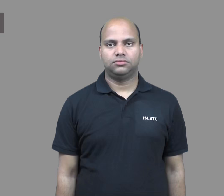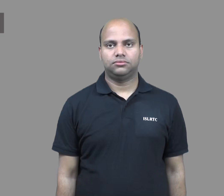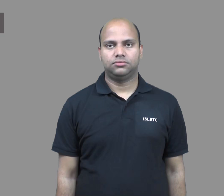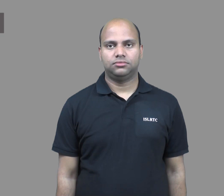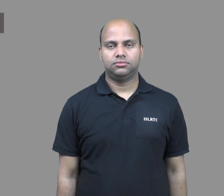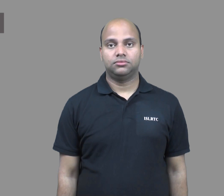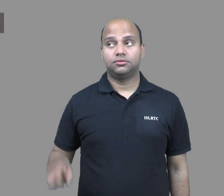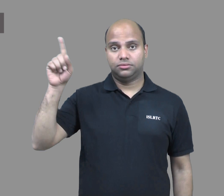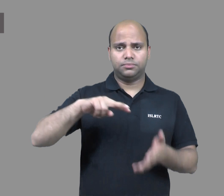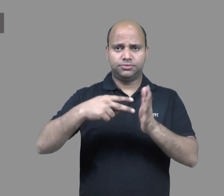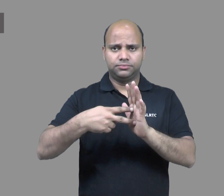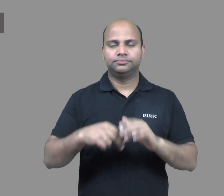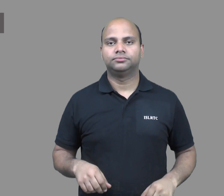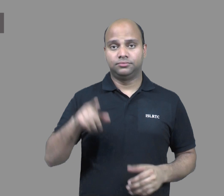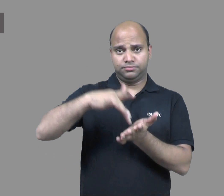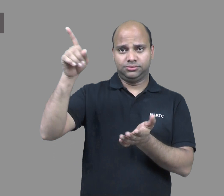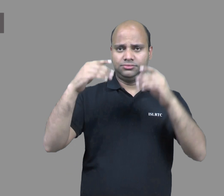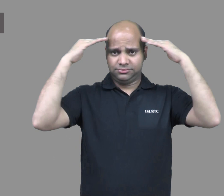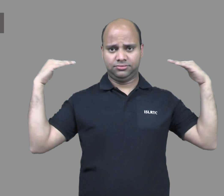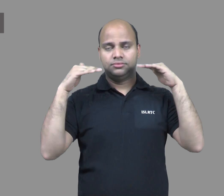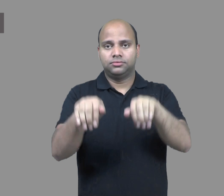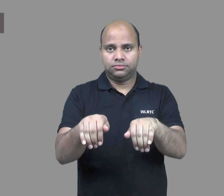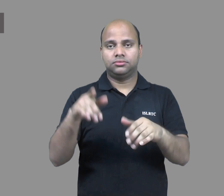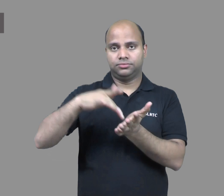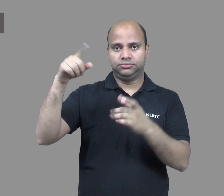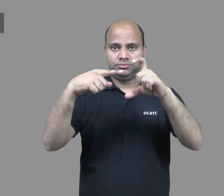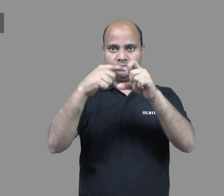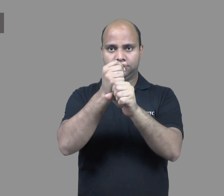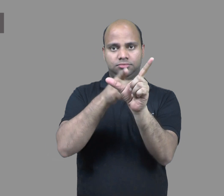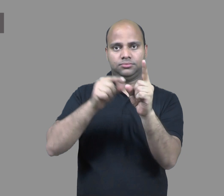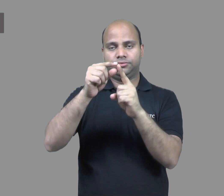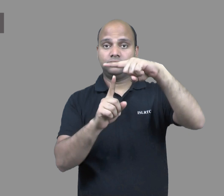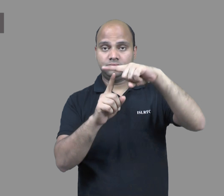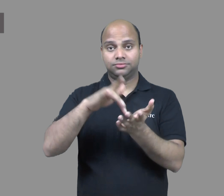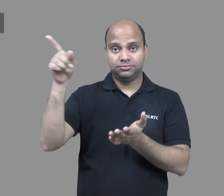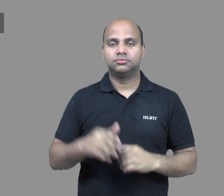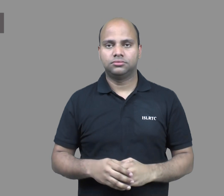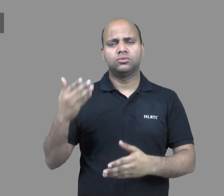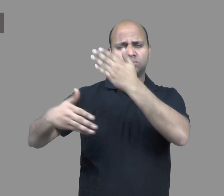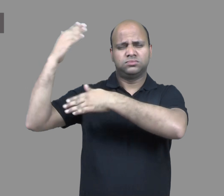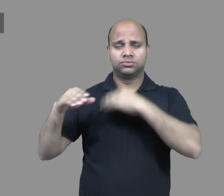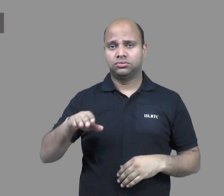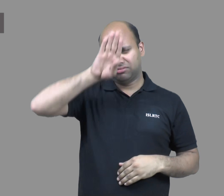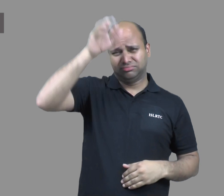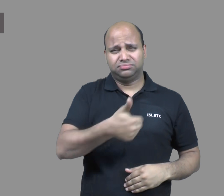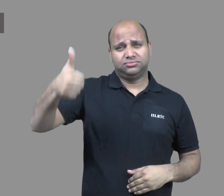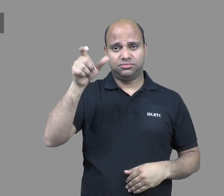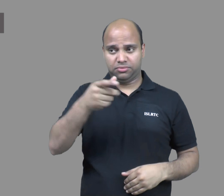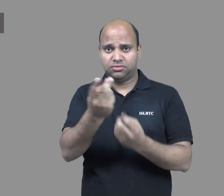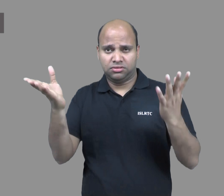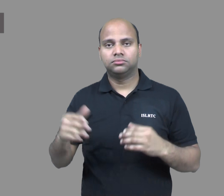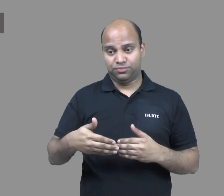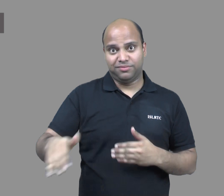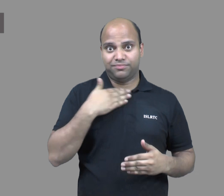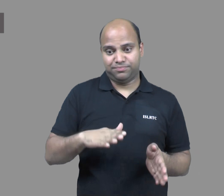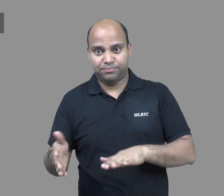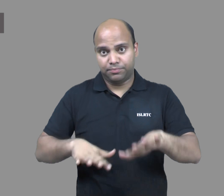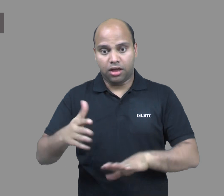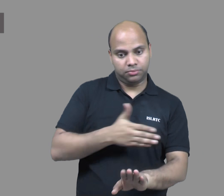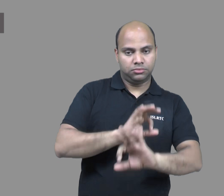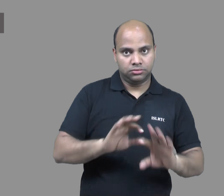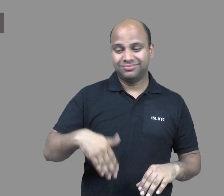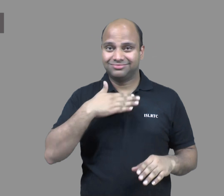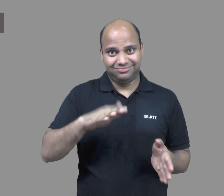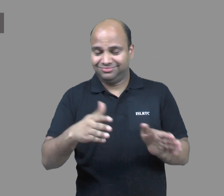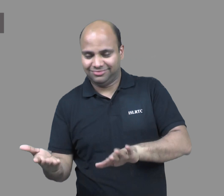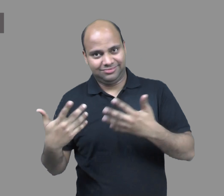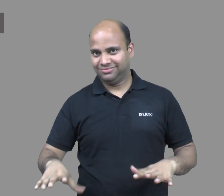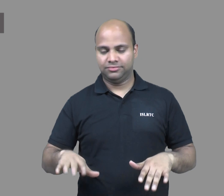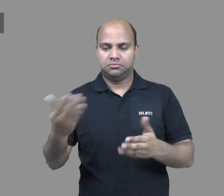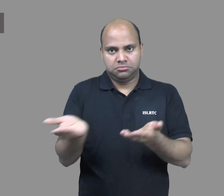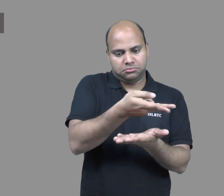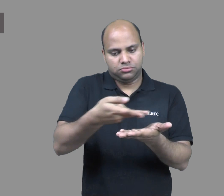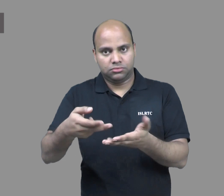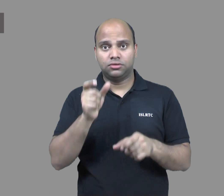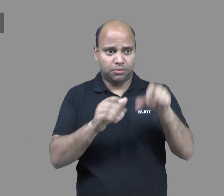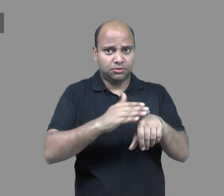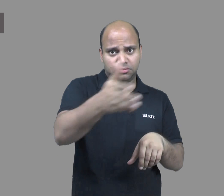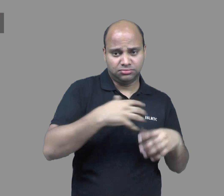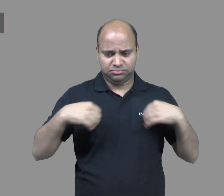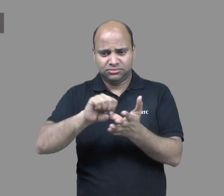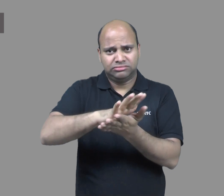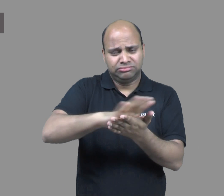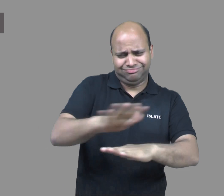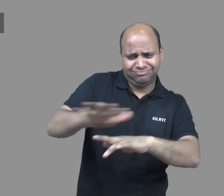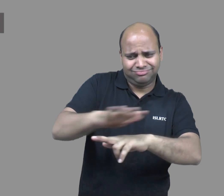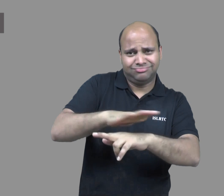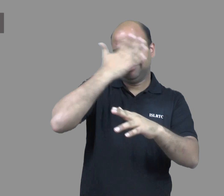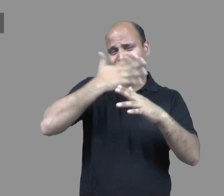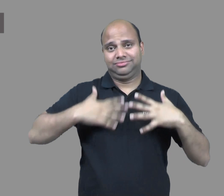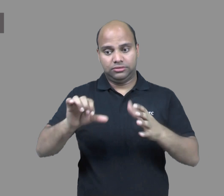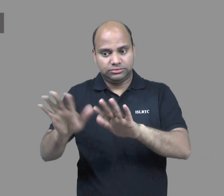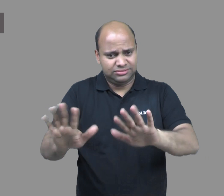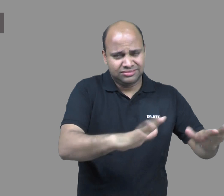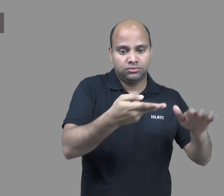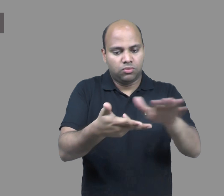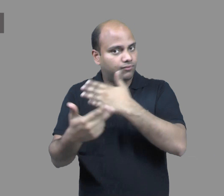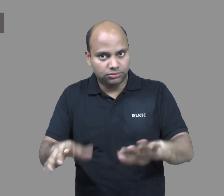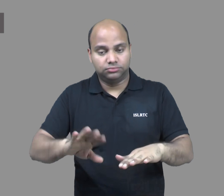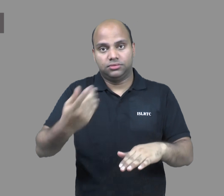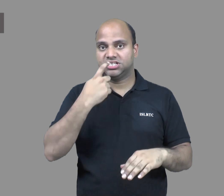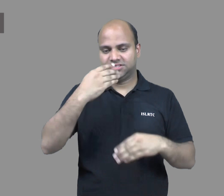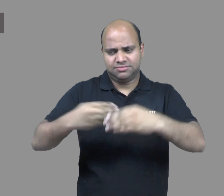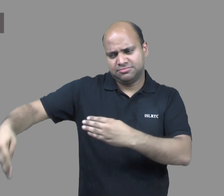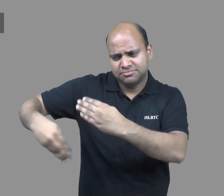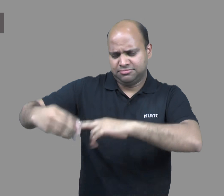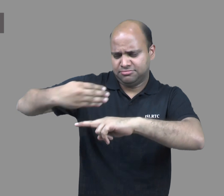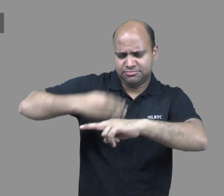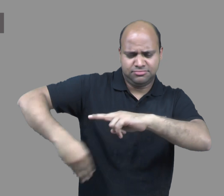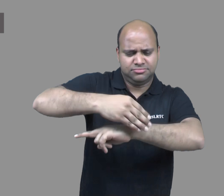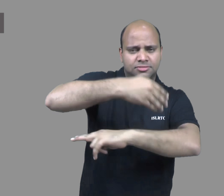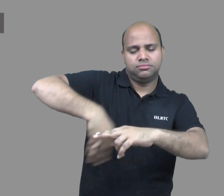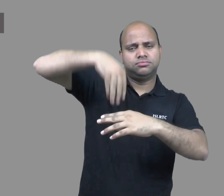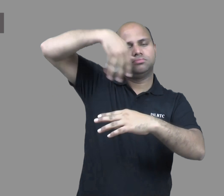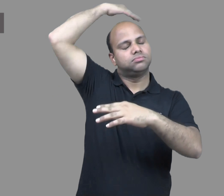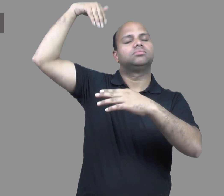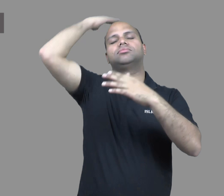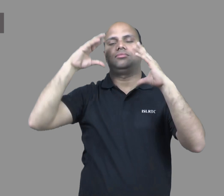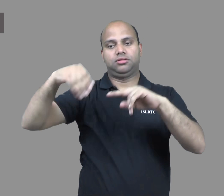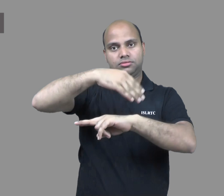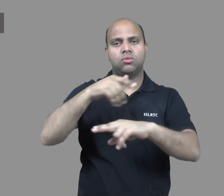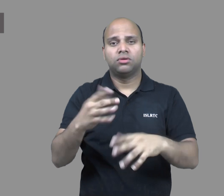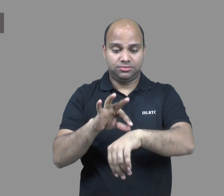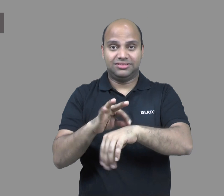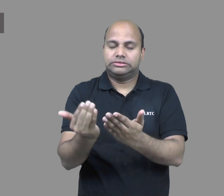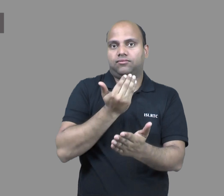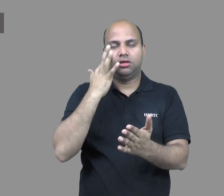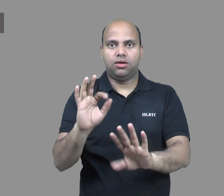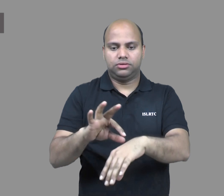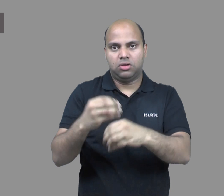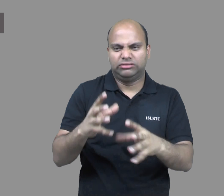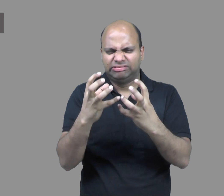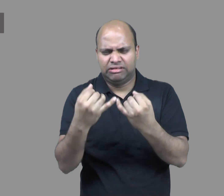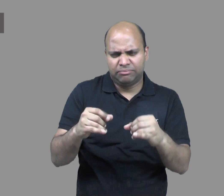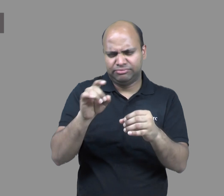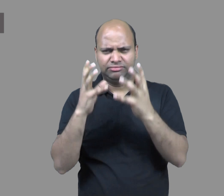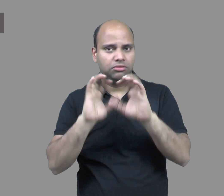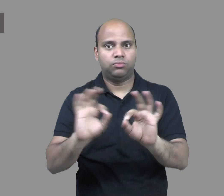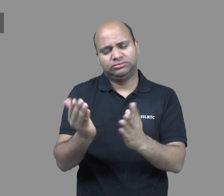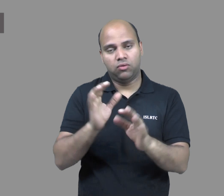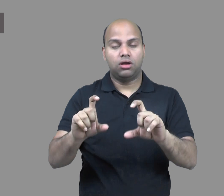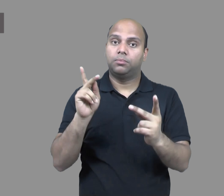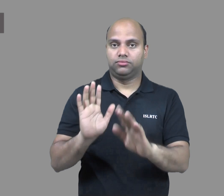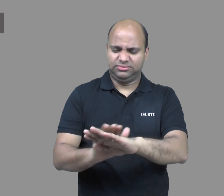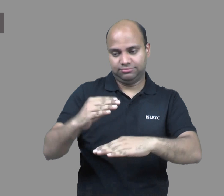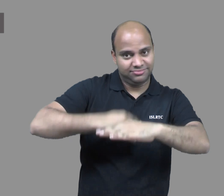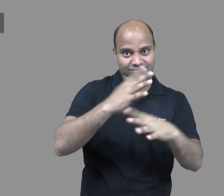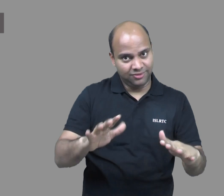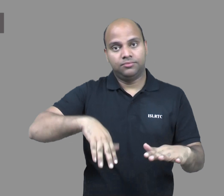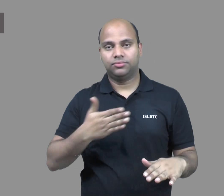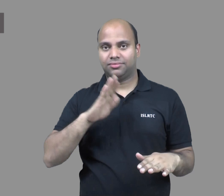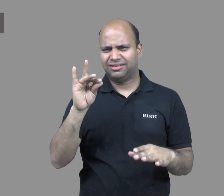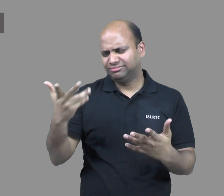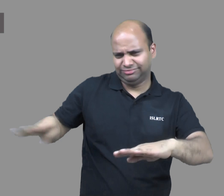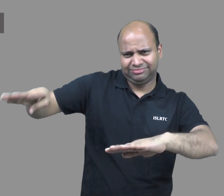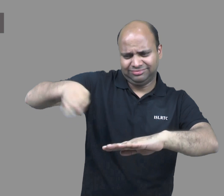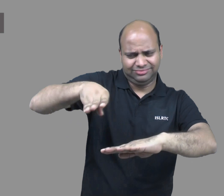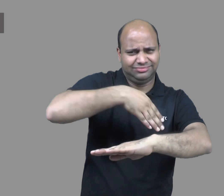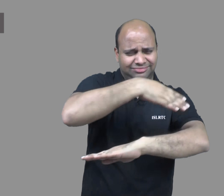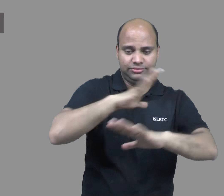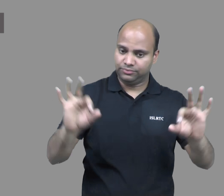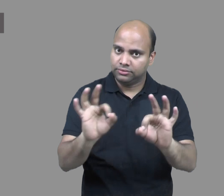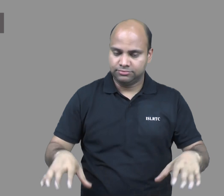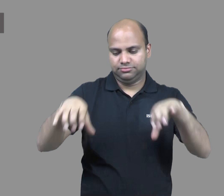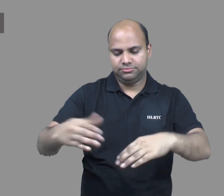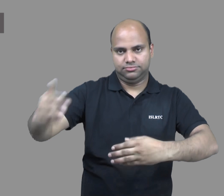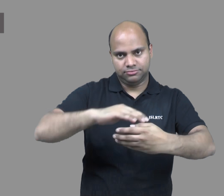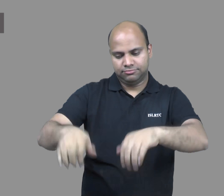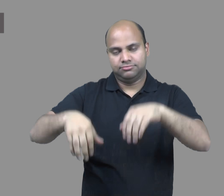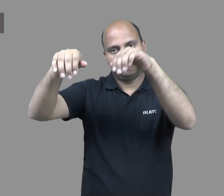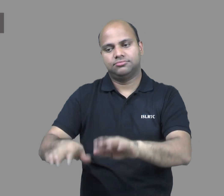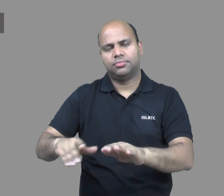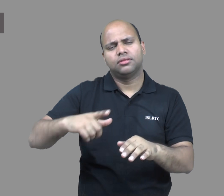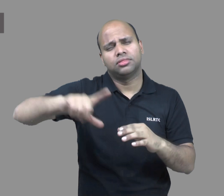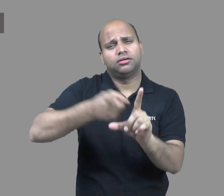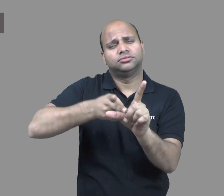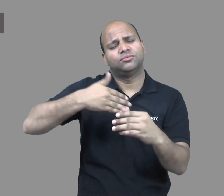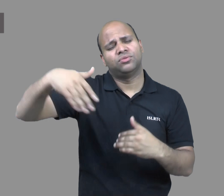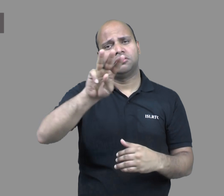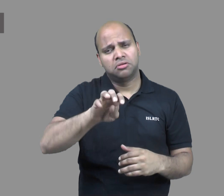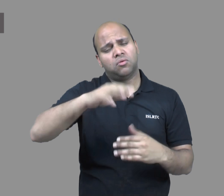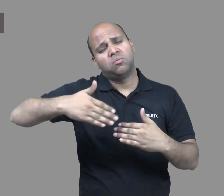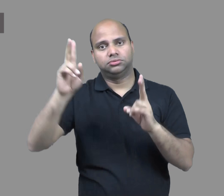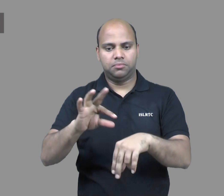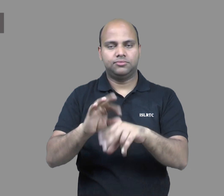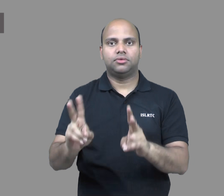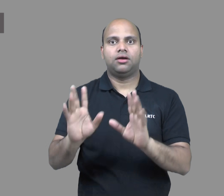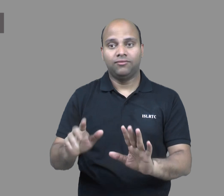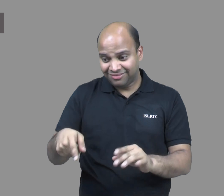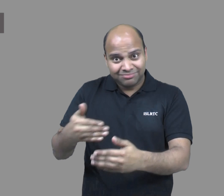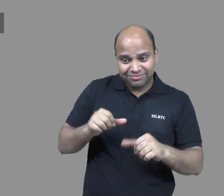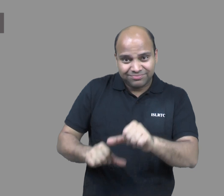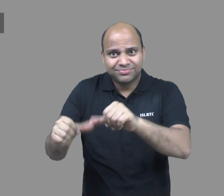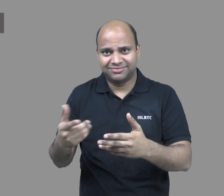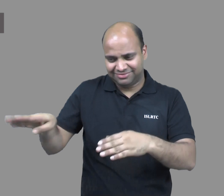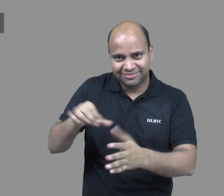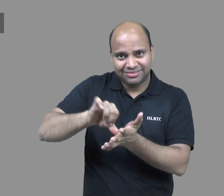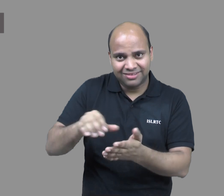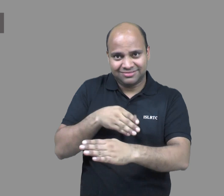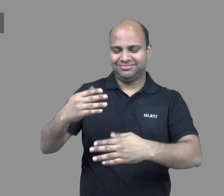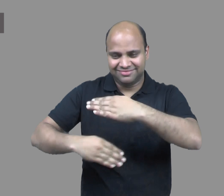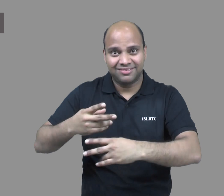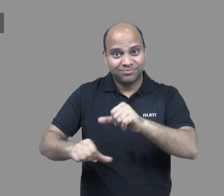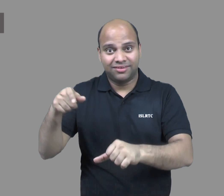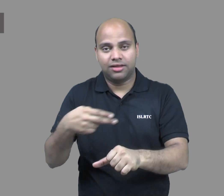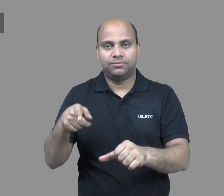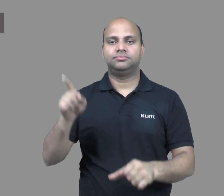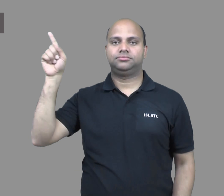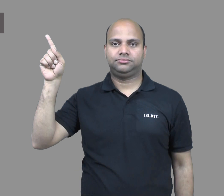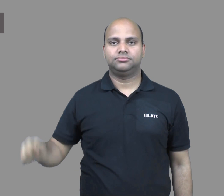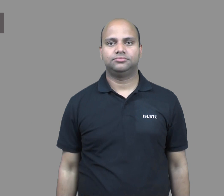Mummification